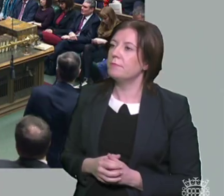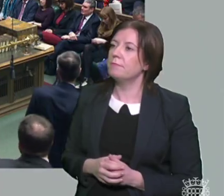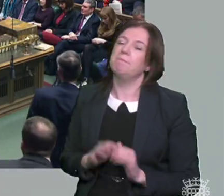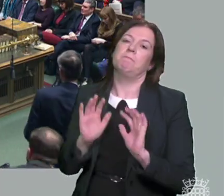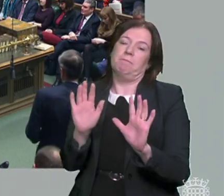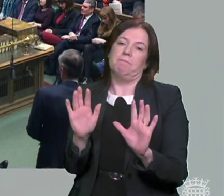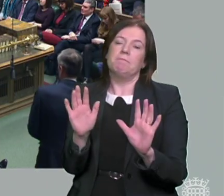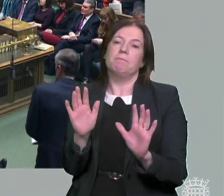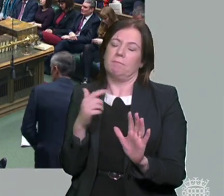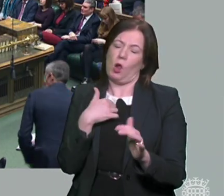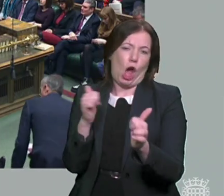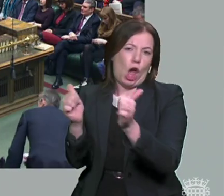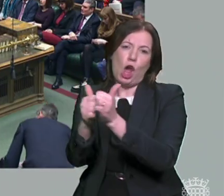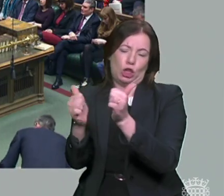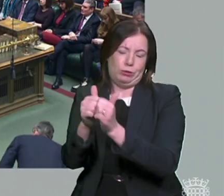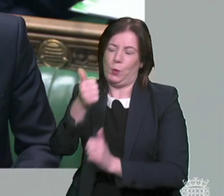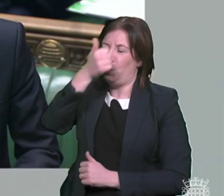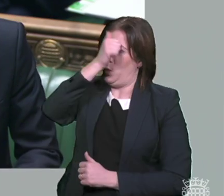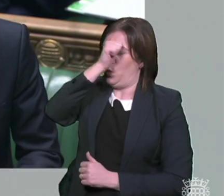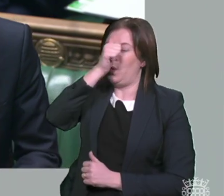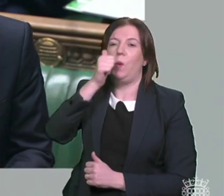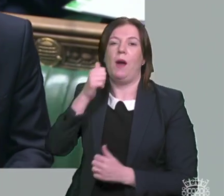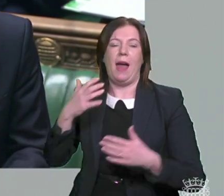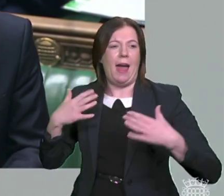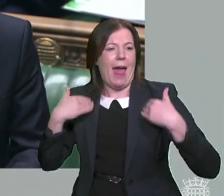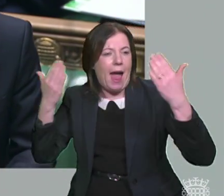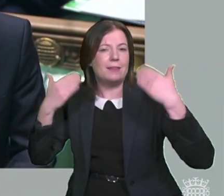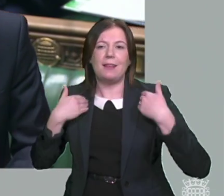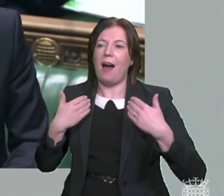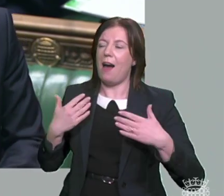Of course I agree with the honourable Lady that exercise and leisure centres are important.